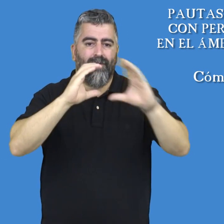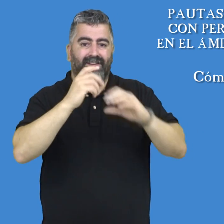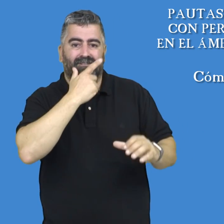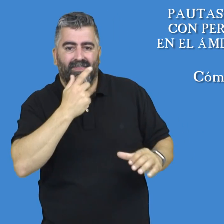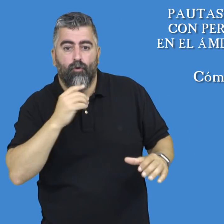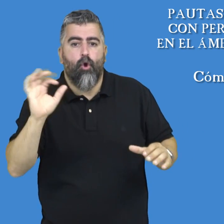fácil